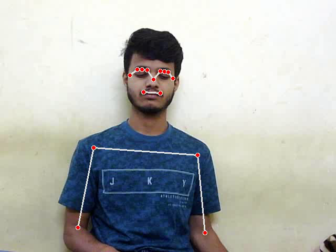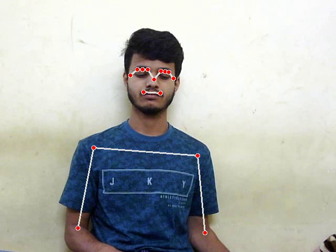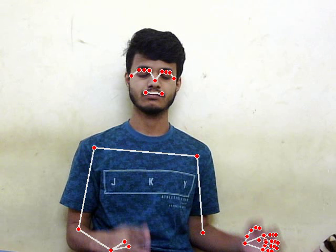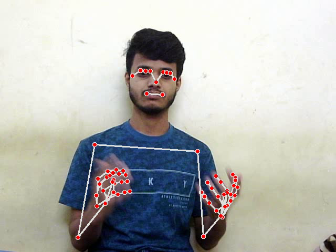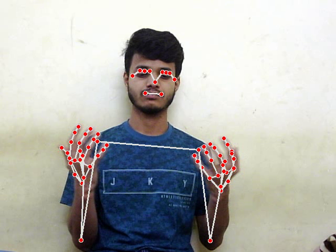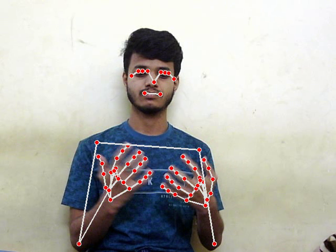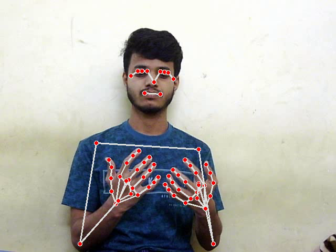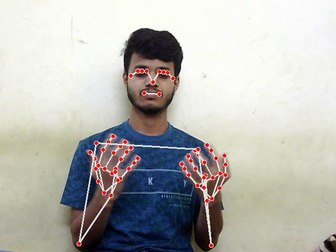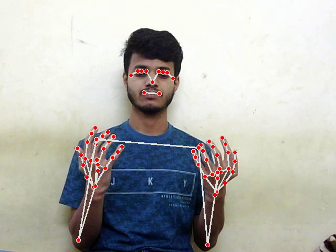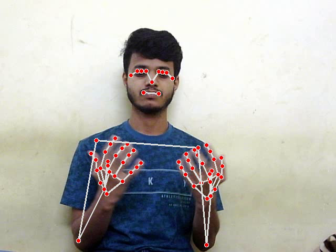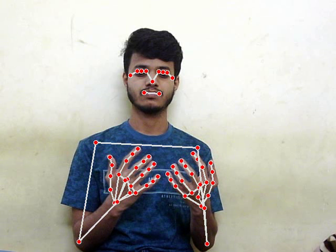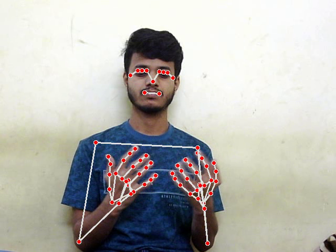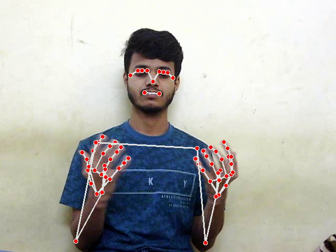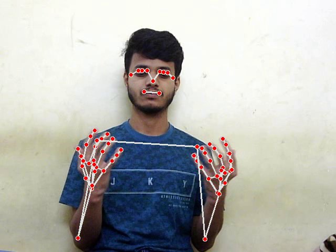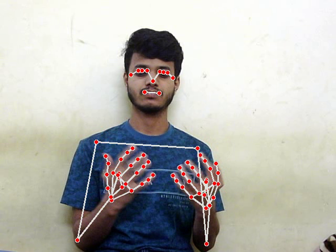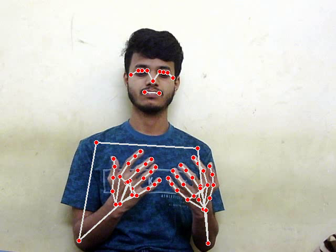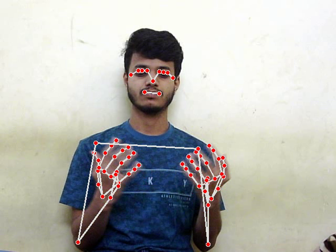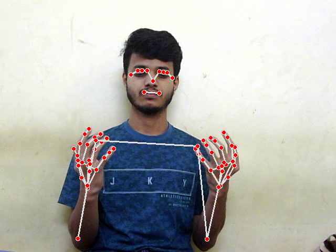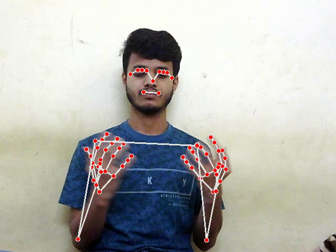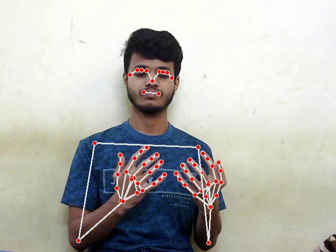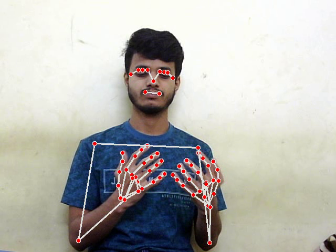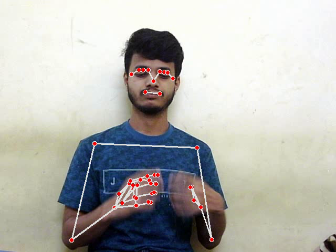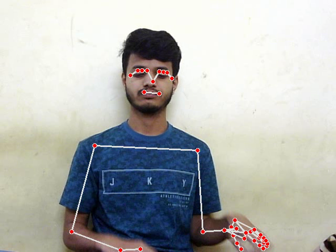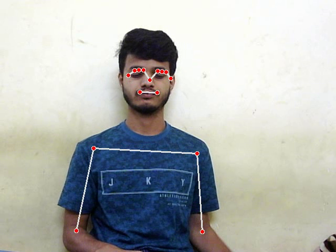what